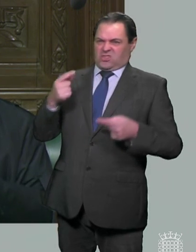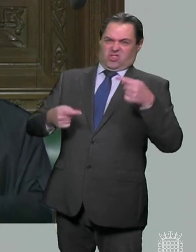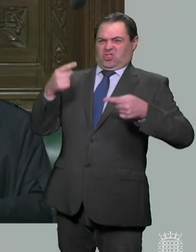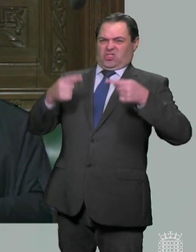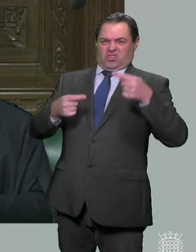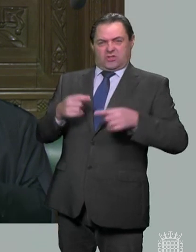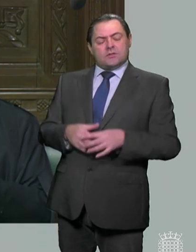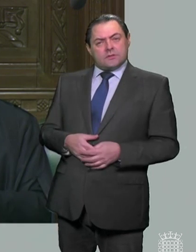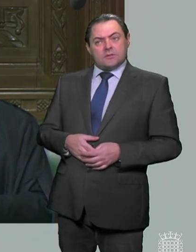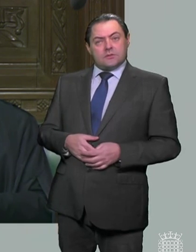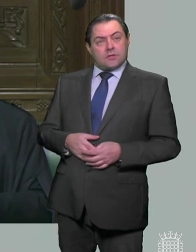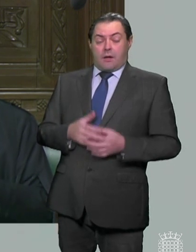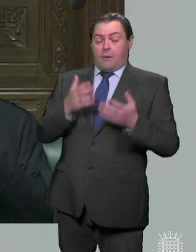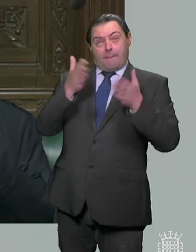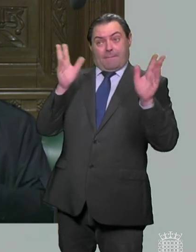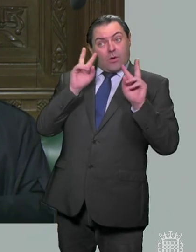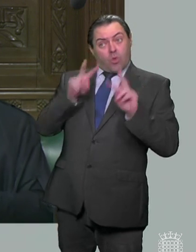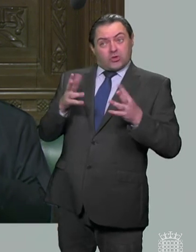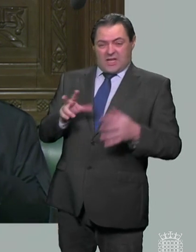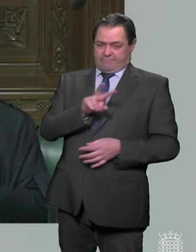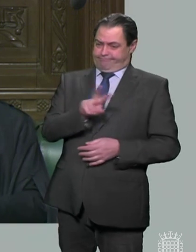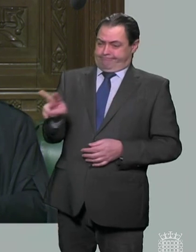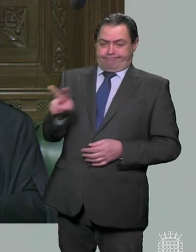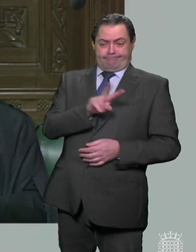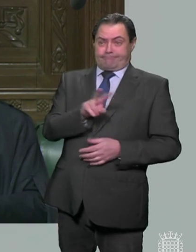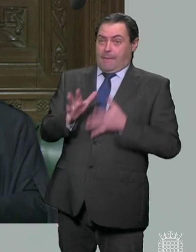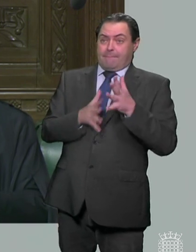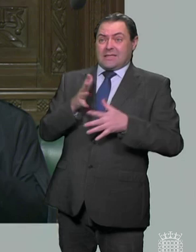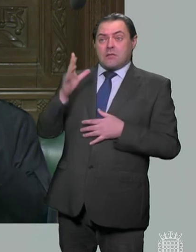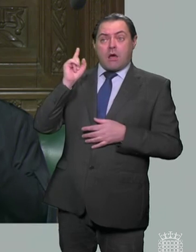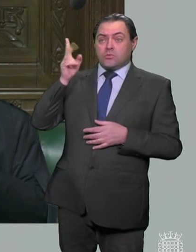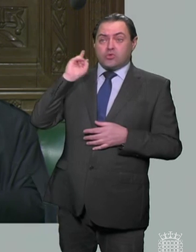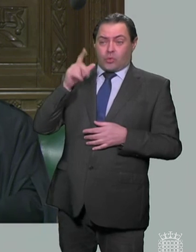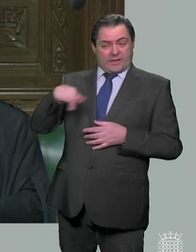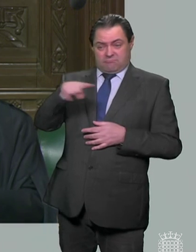I think it shows the public that this House has not learned from the other week.